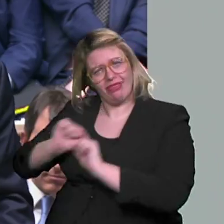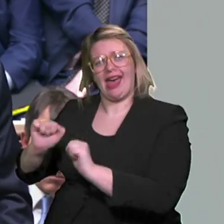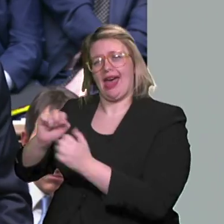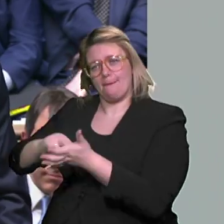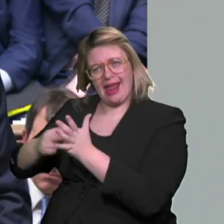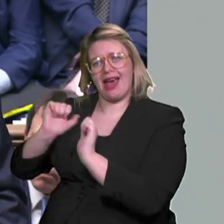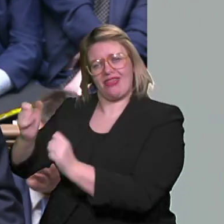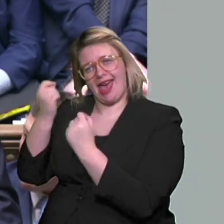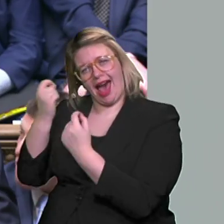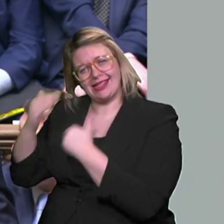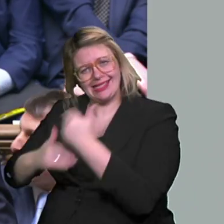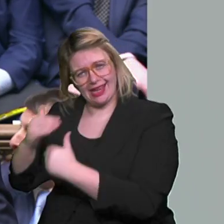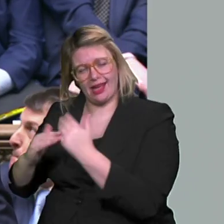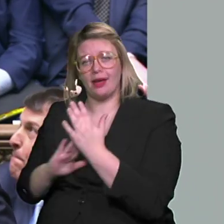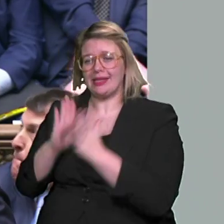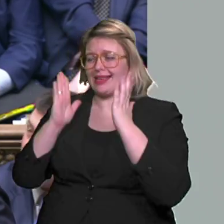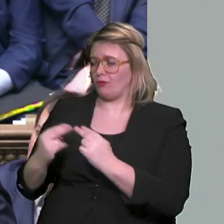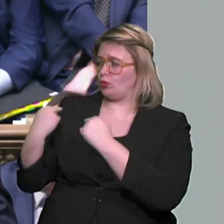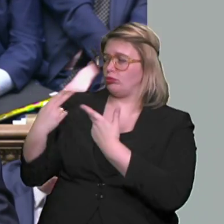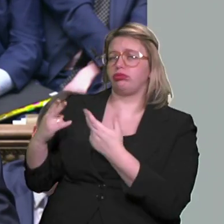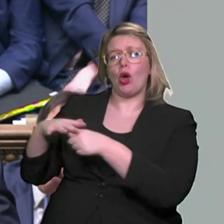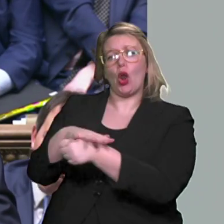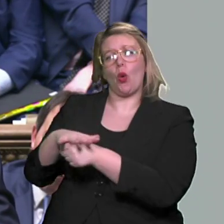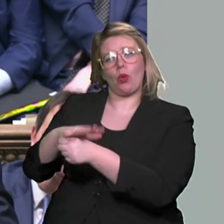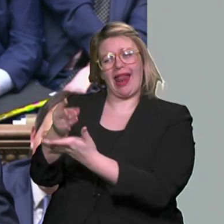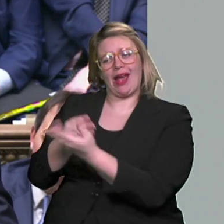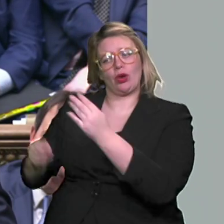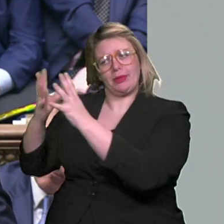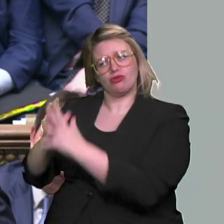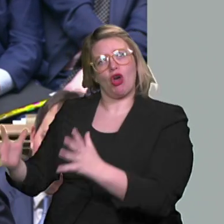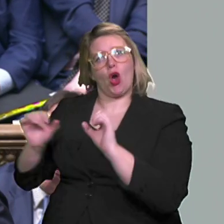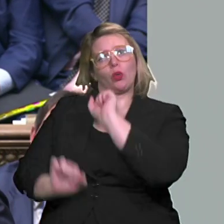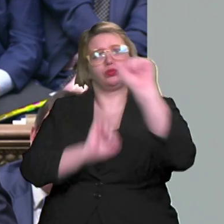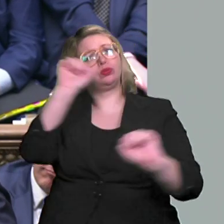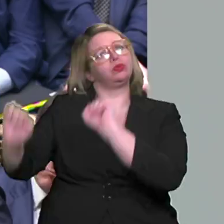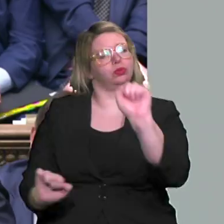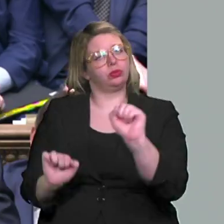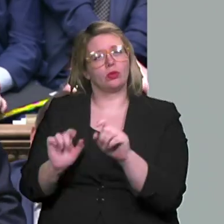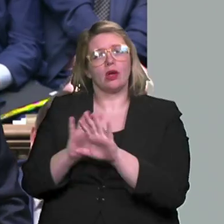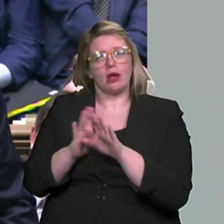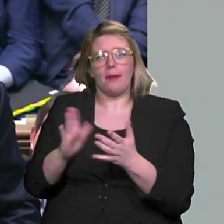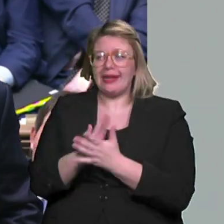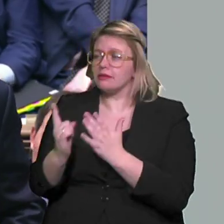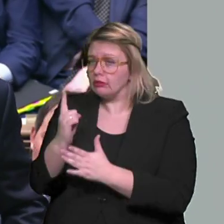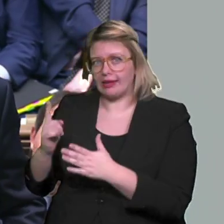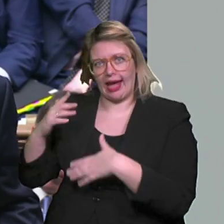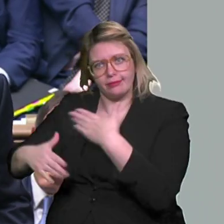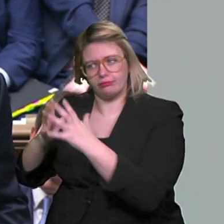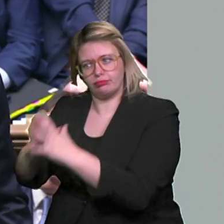That means giving them responsibility for local economic growth and the benefit from the upside when it happens.